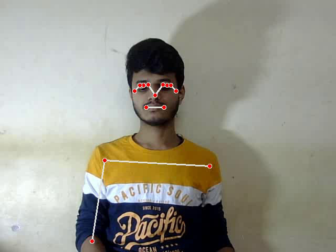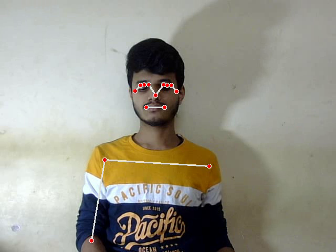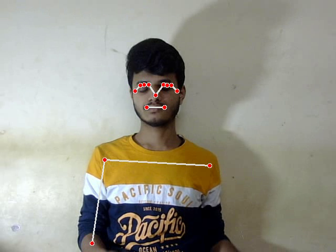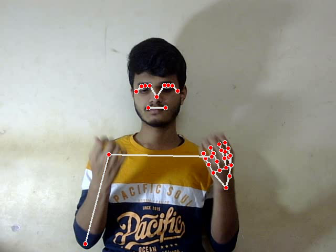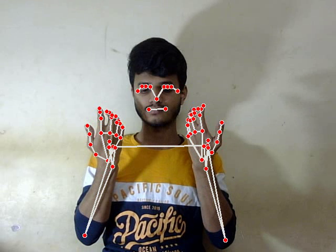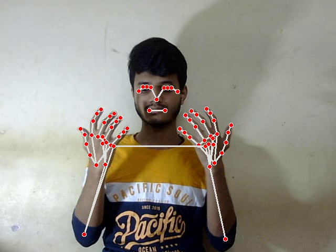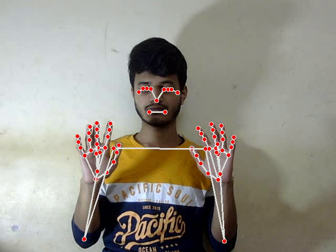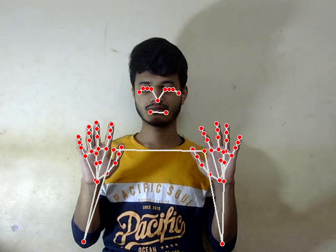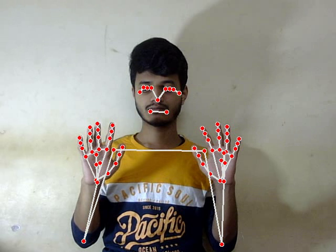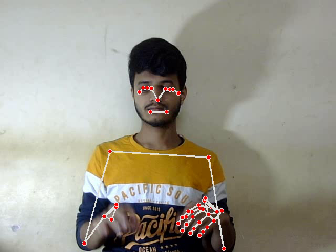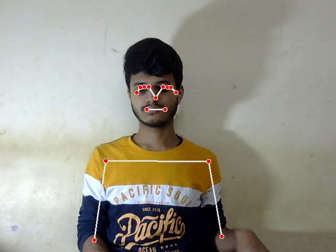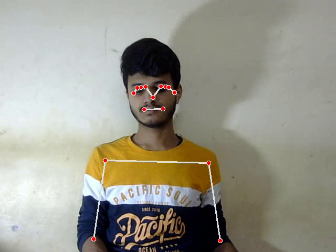finish